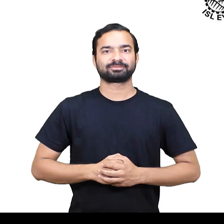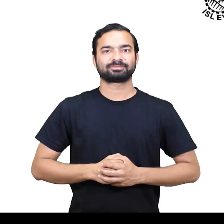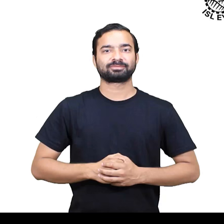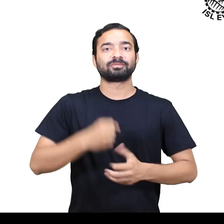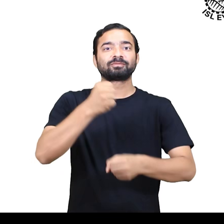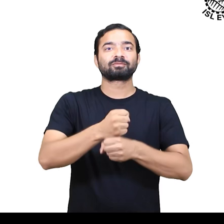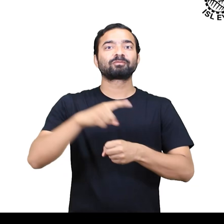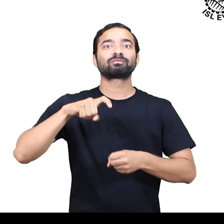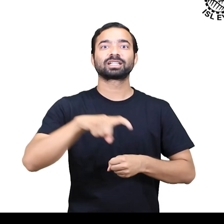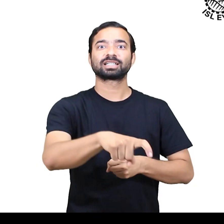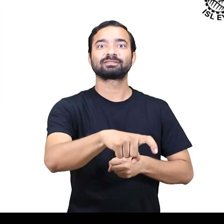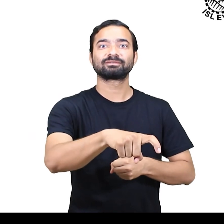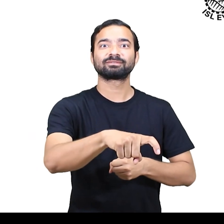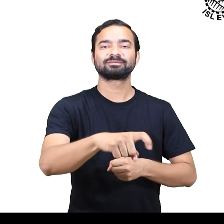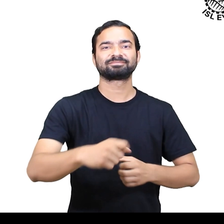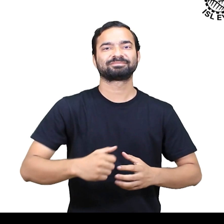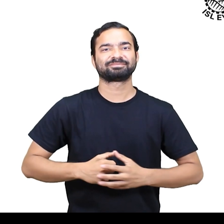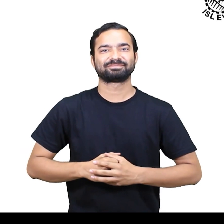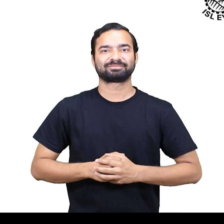Germs